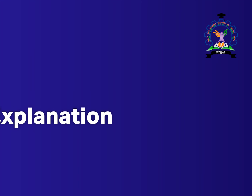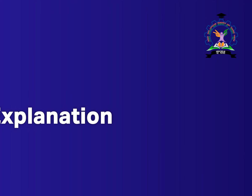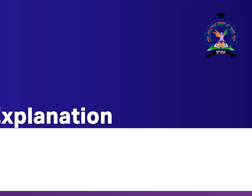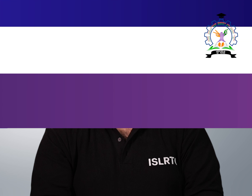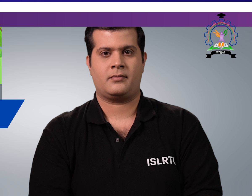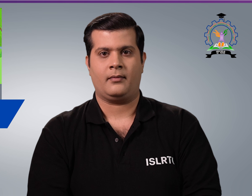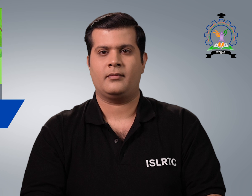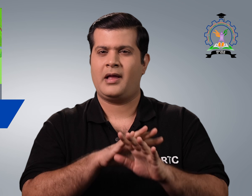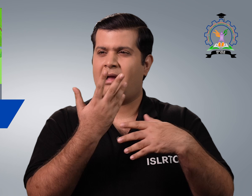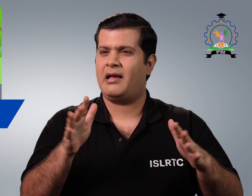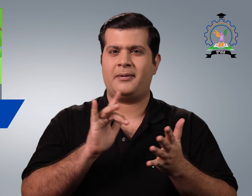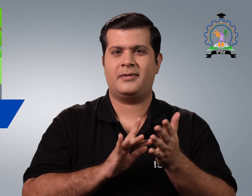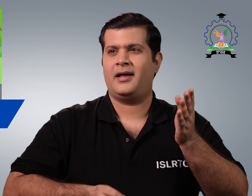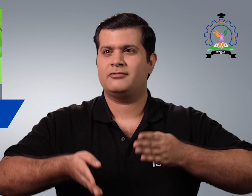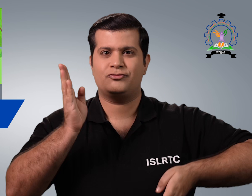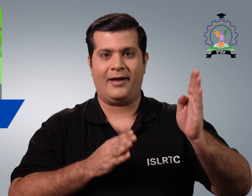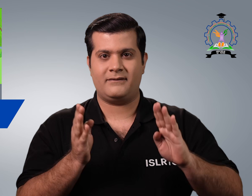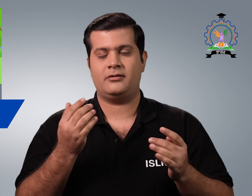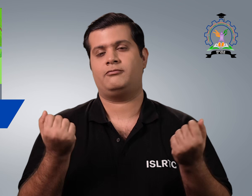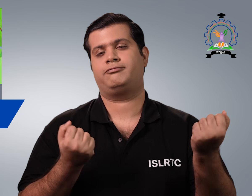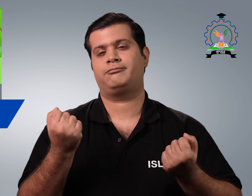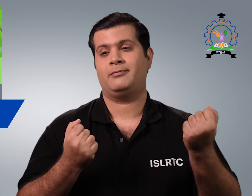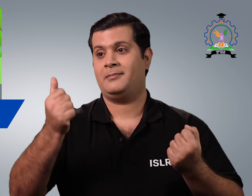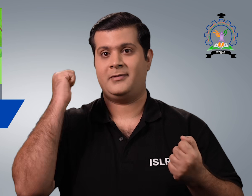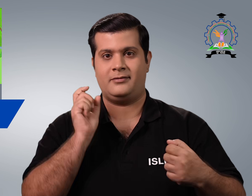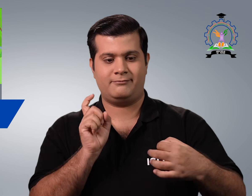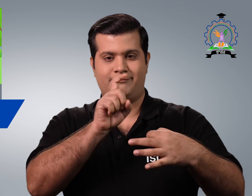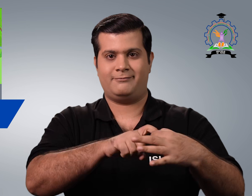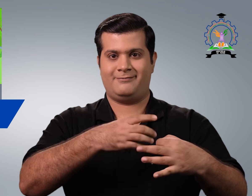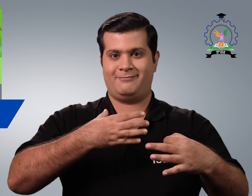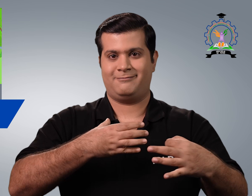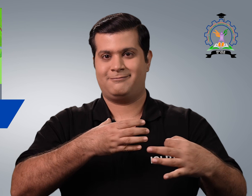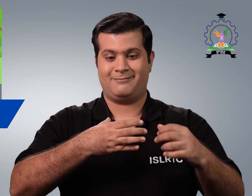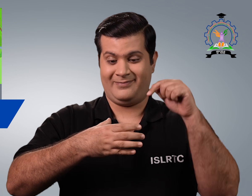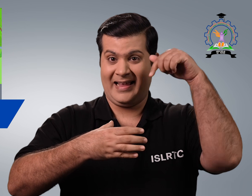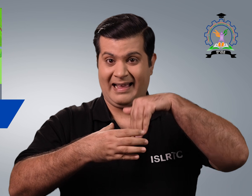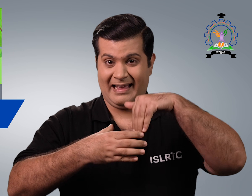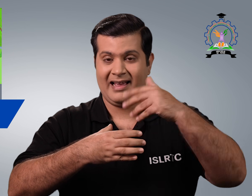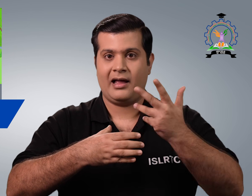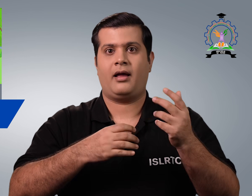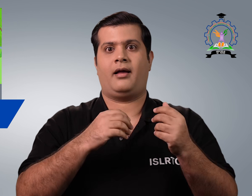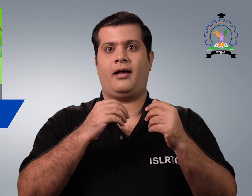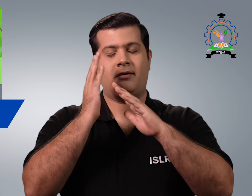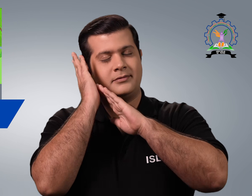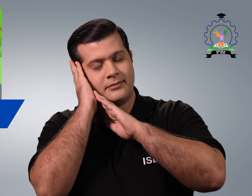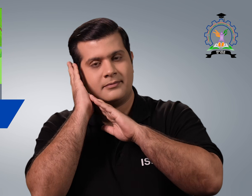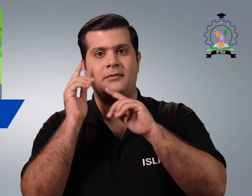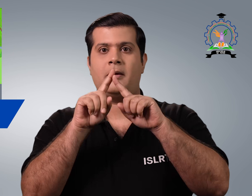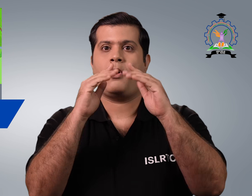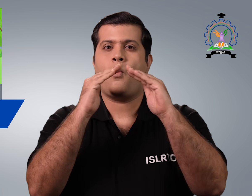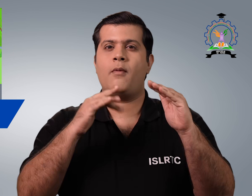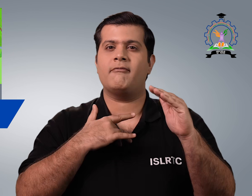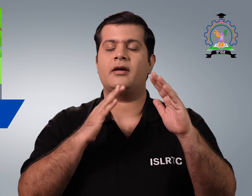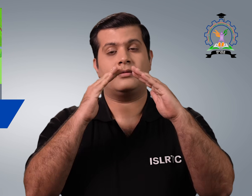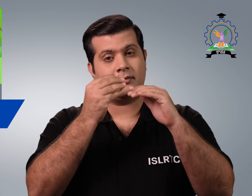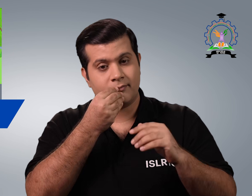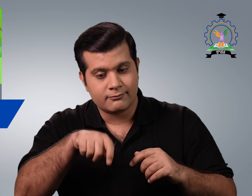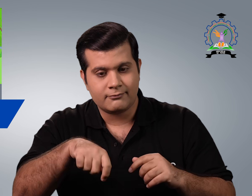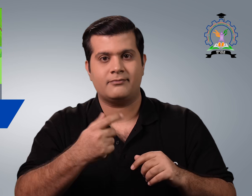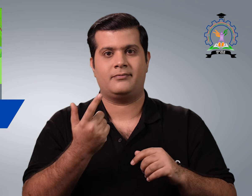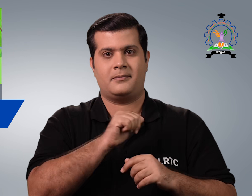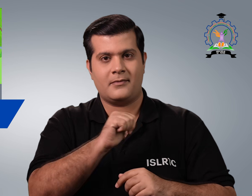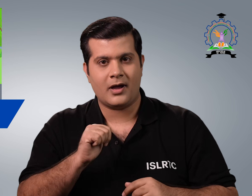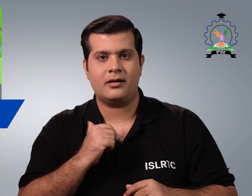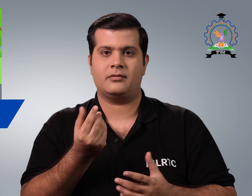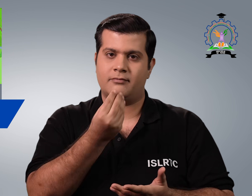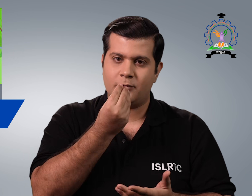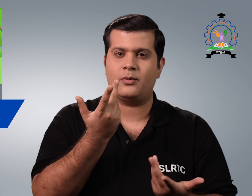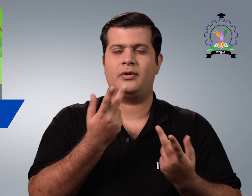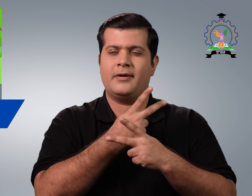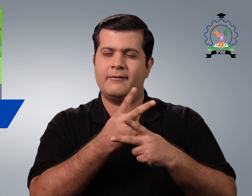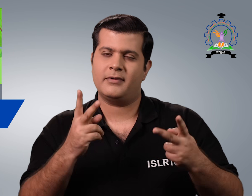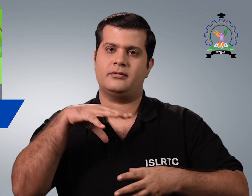Caravan is a vehicle equipped with a bed, kitchen, bathroom etc. It is towed by a car and used for holidays.